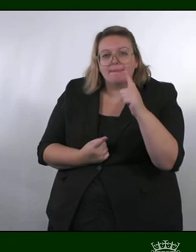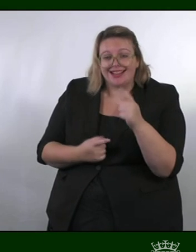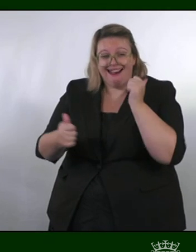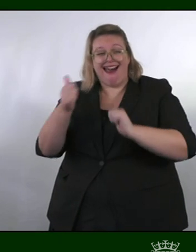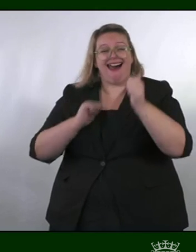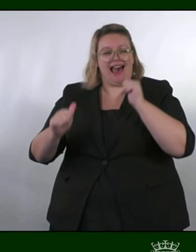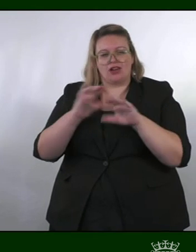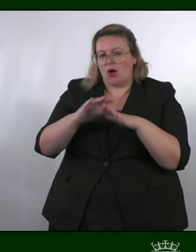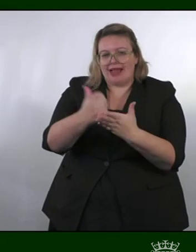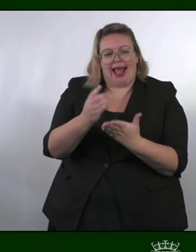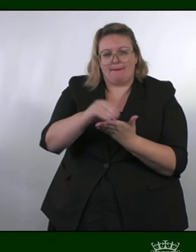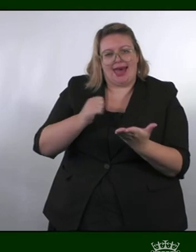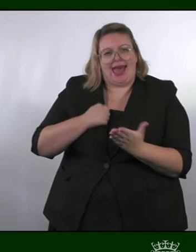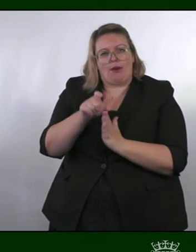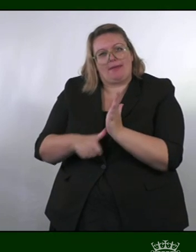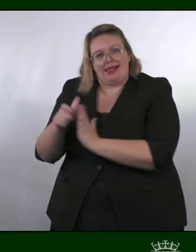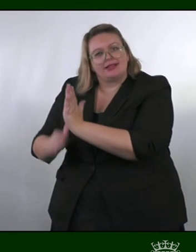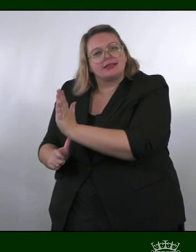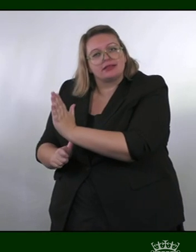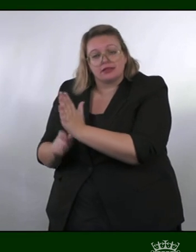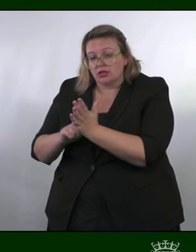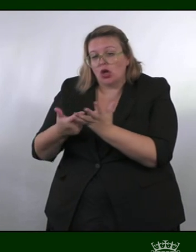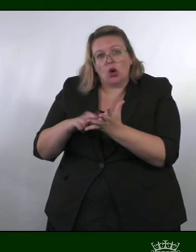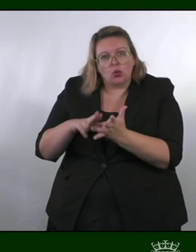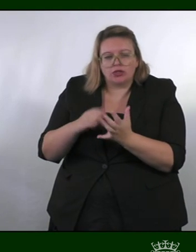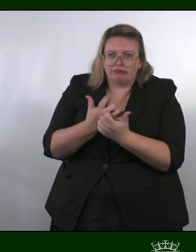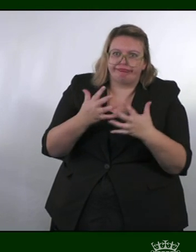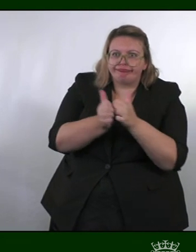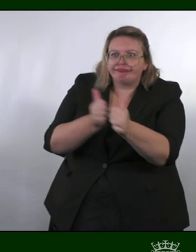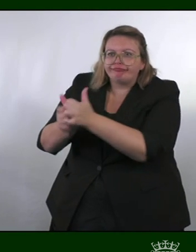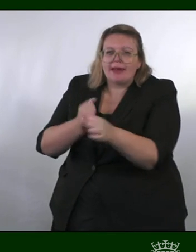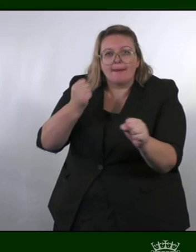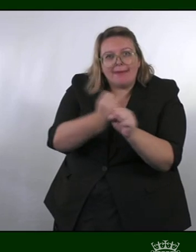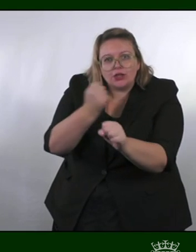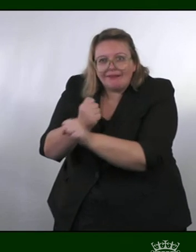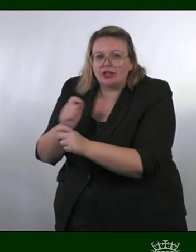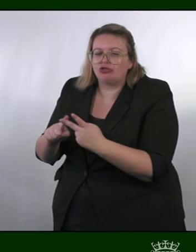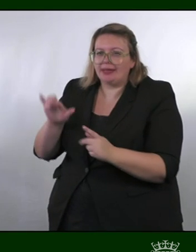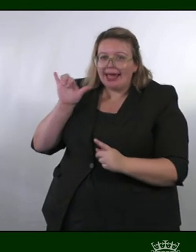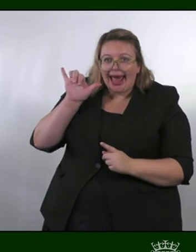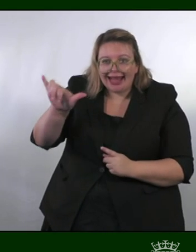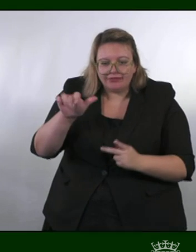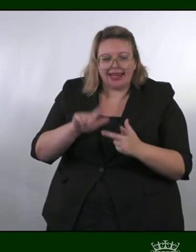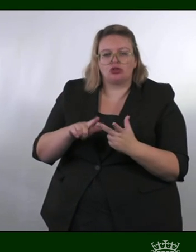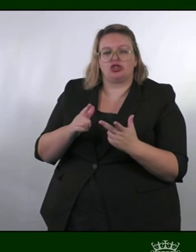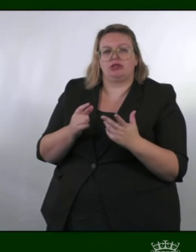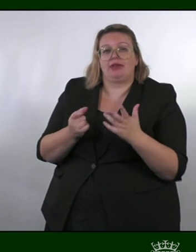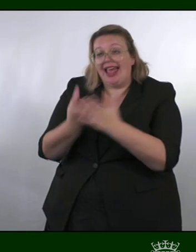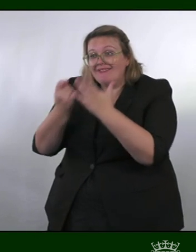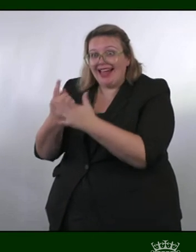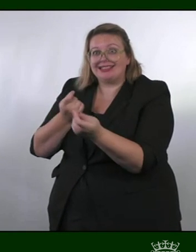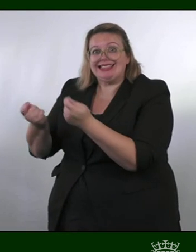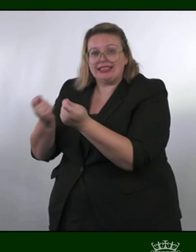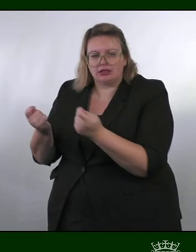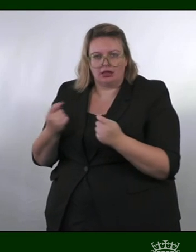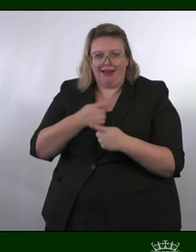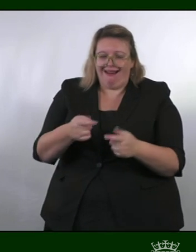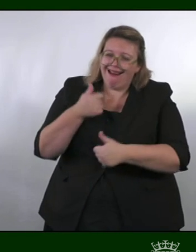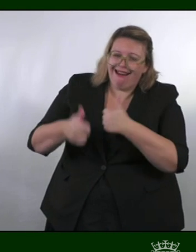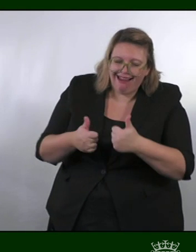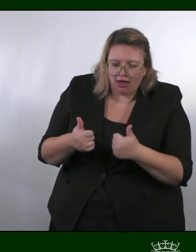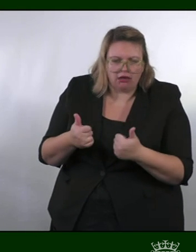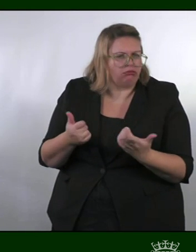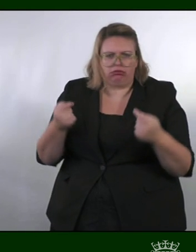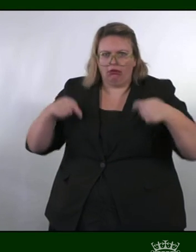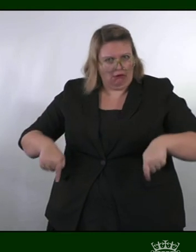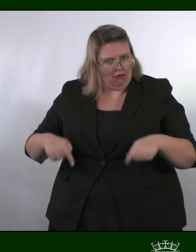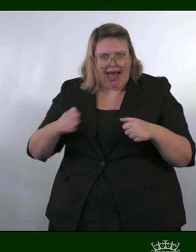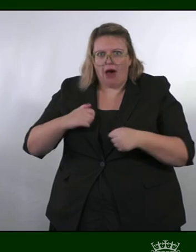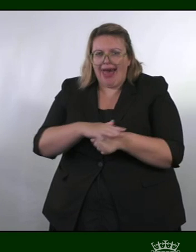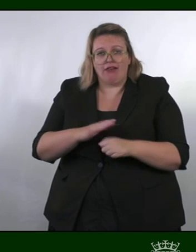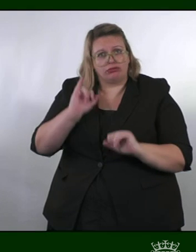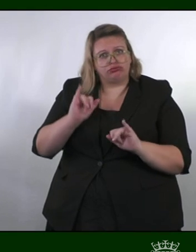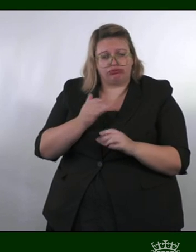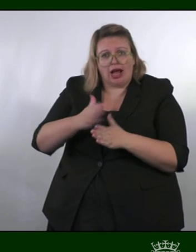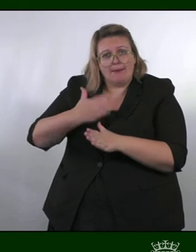Luton’s proud industries of manufacturing, aviation and events cannot get by on soundbites and figures that bear no relation to what is really happening to jobs and businesses.